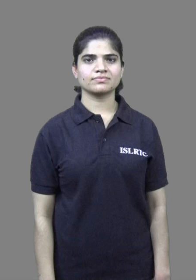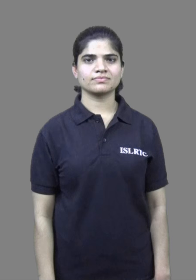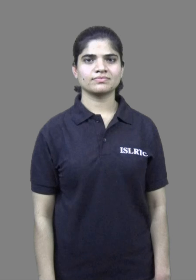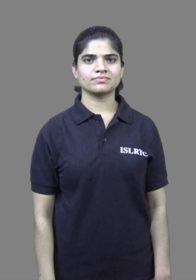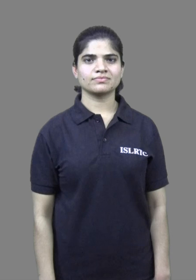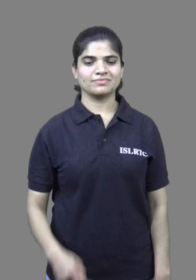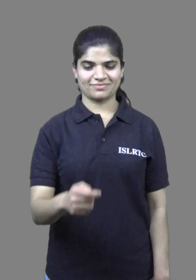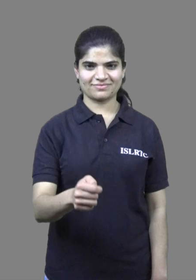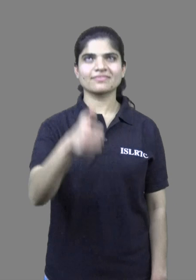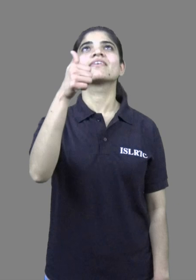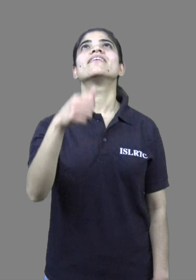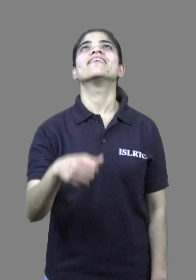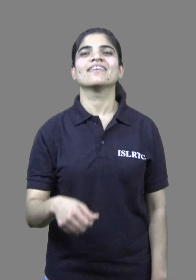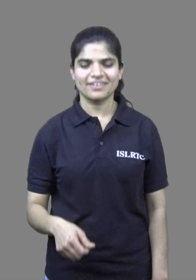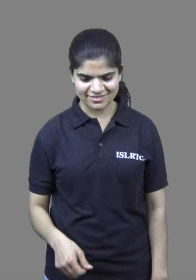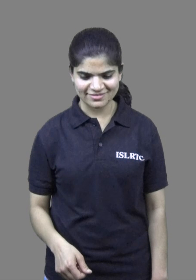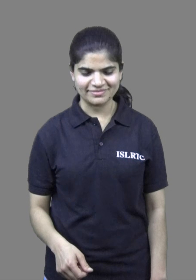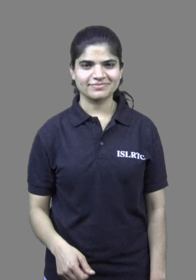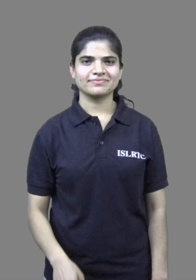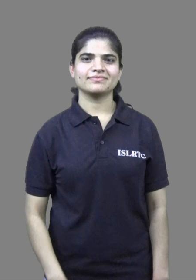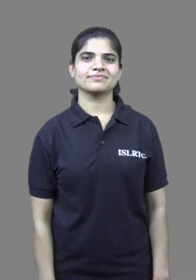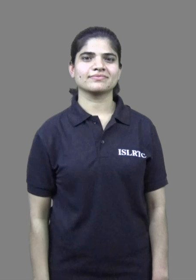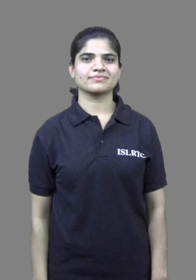Toss Coin Toss